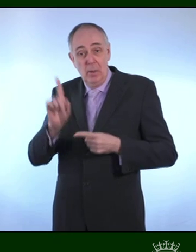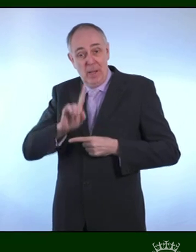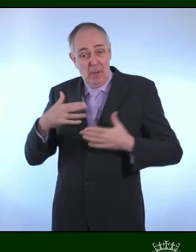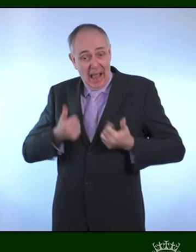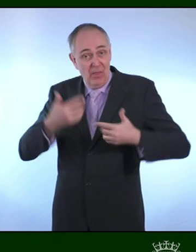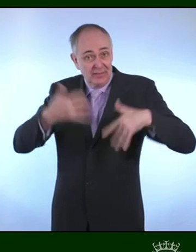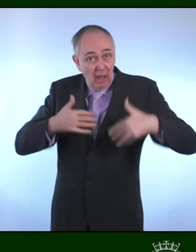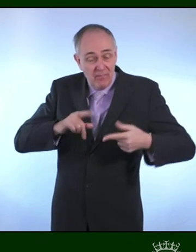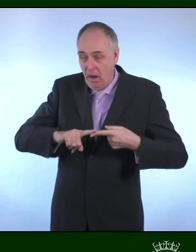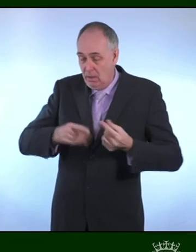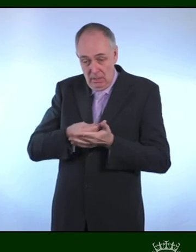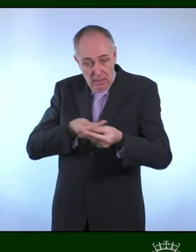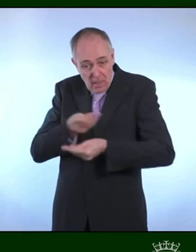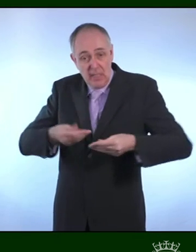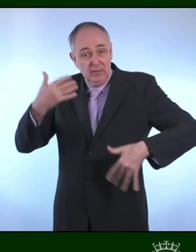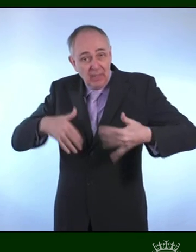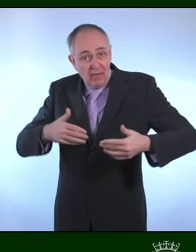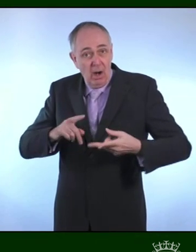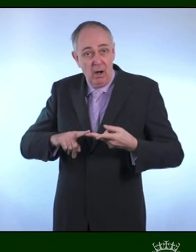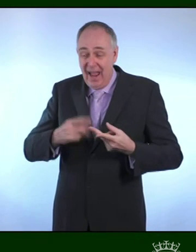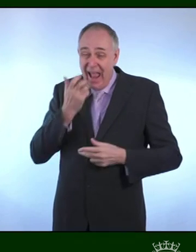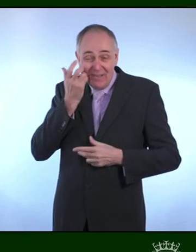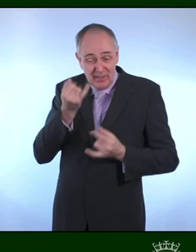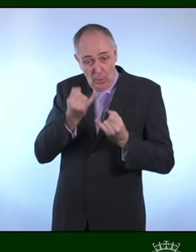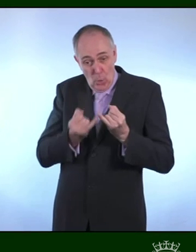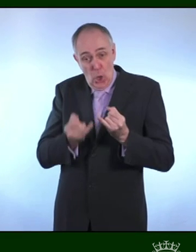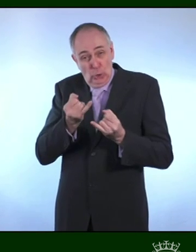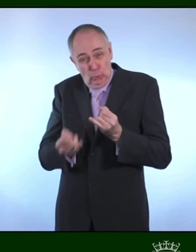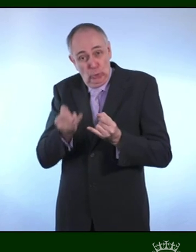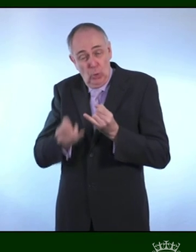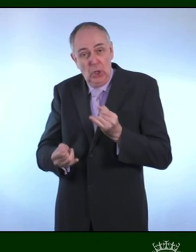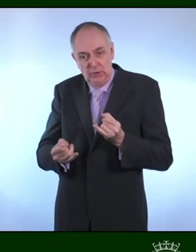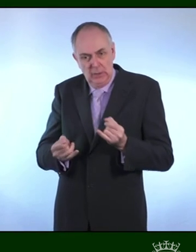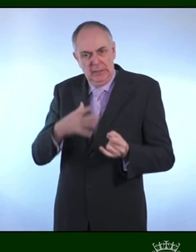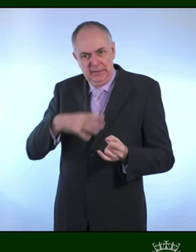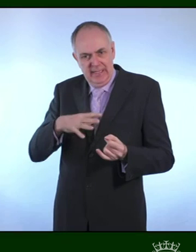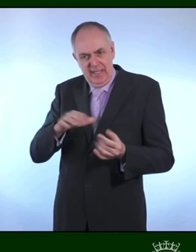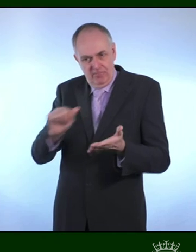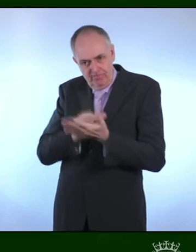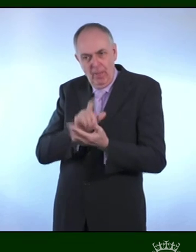People deserve strong leadership, financial support and straight answers.